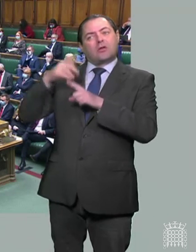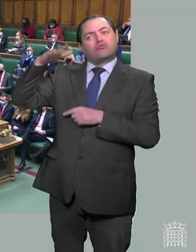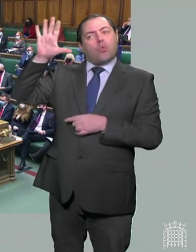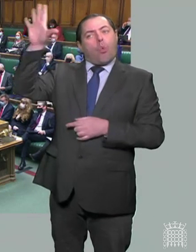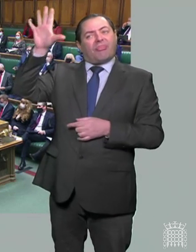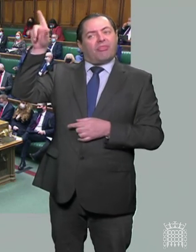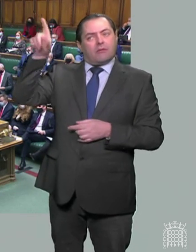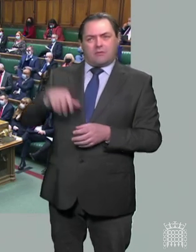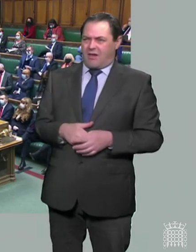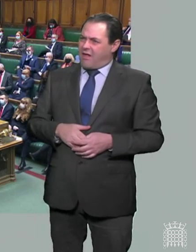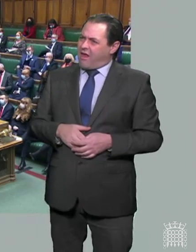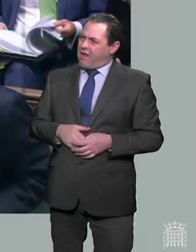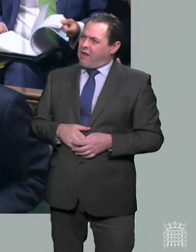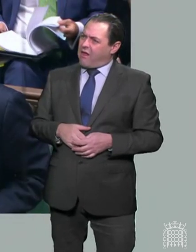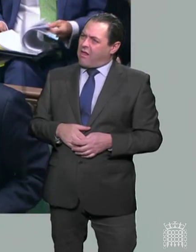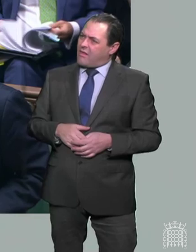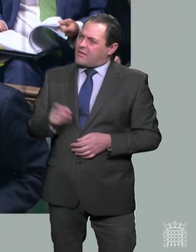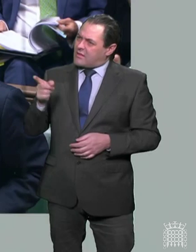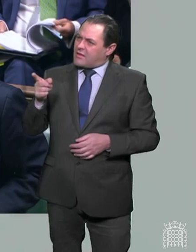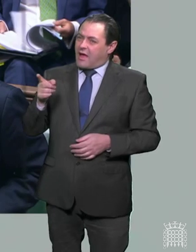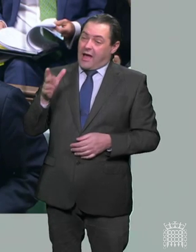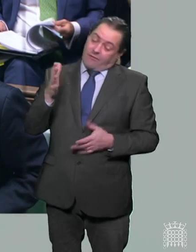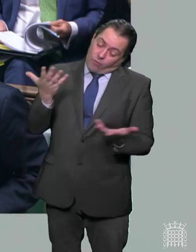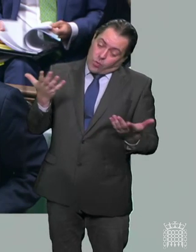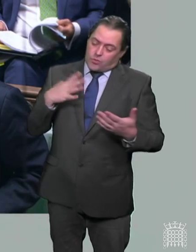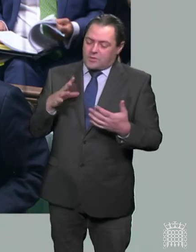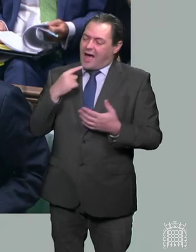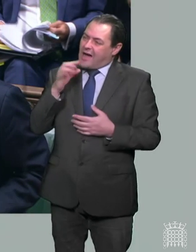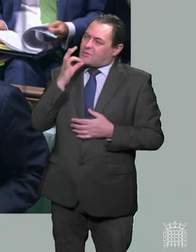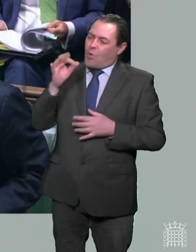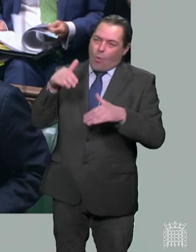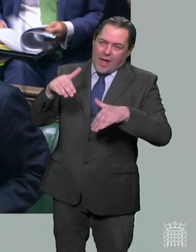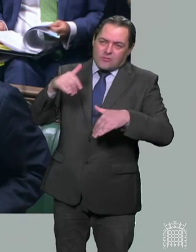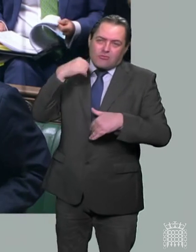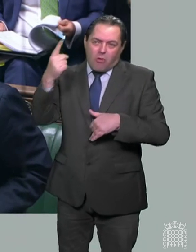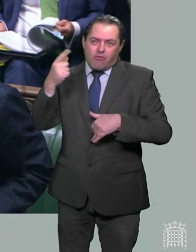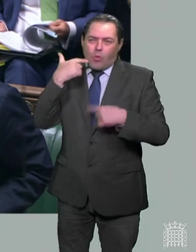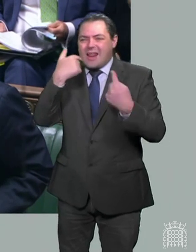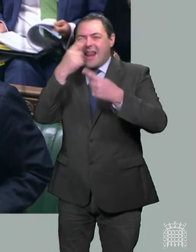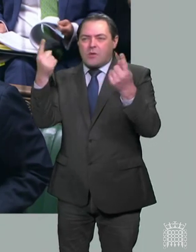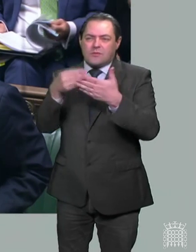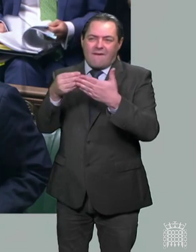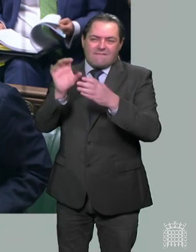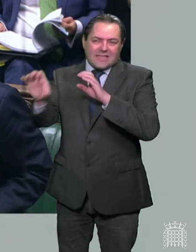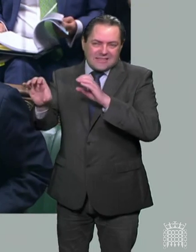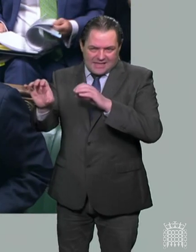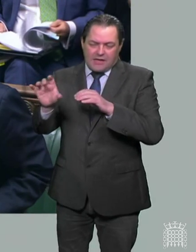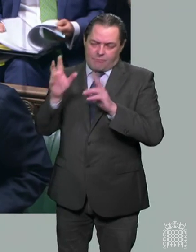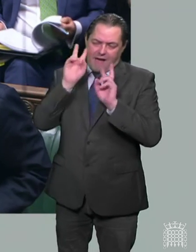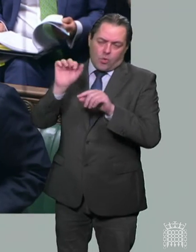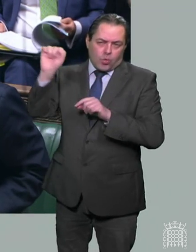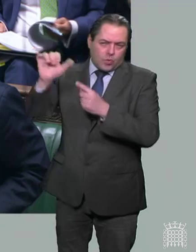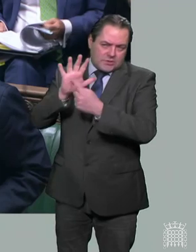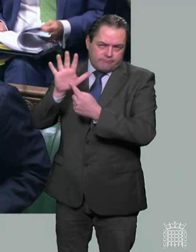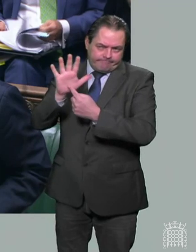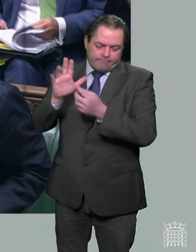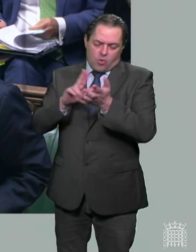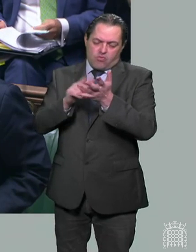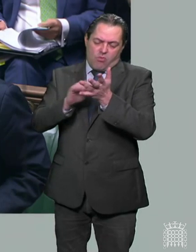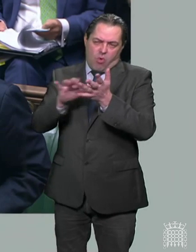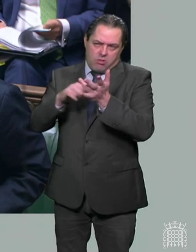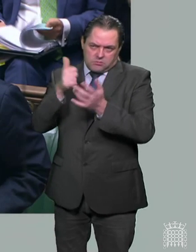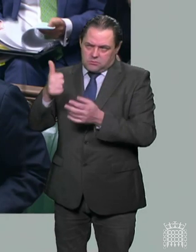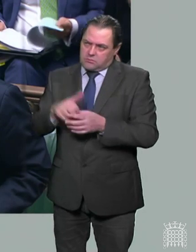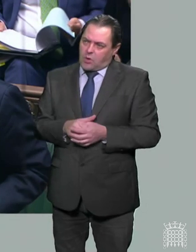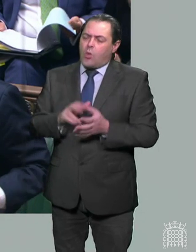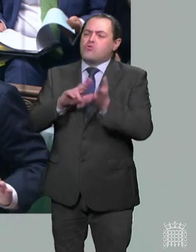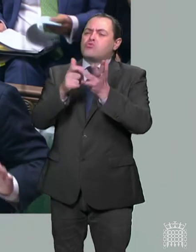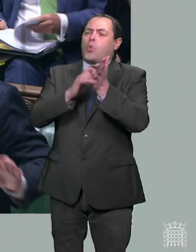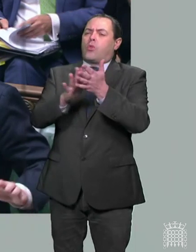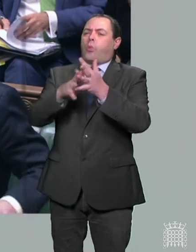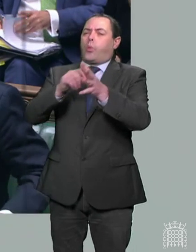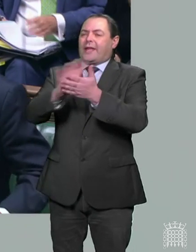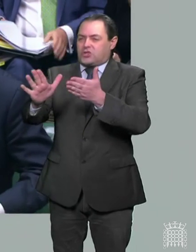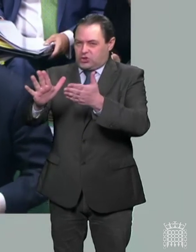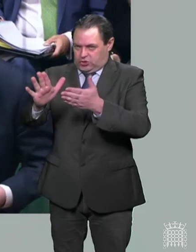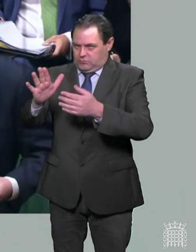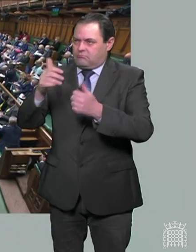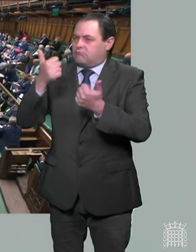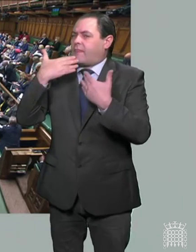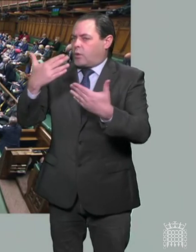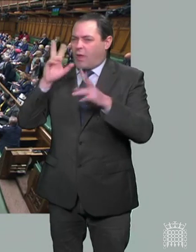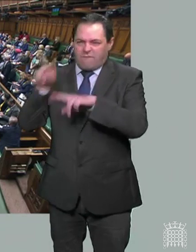I am tempted to invite the honourable Gentleman to wait and see what we do for rail funding tomorrow, but I will certainly look at what he had to say about Northwich station with keen interest.